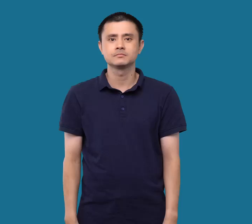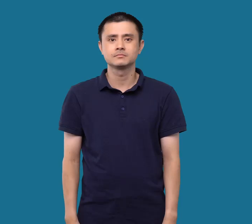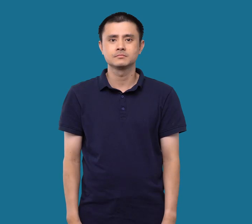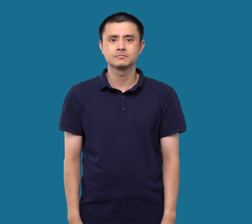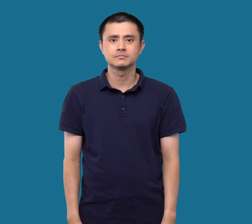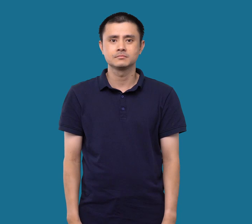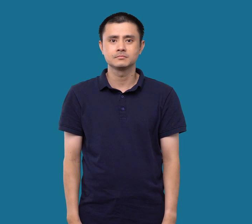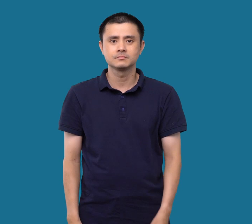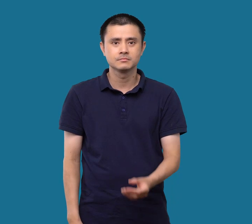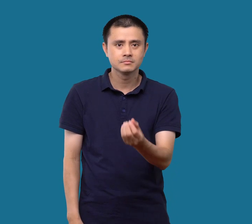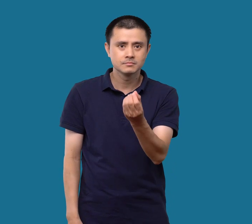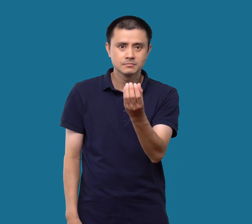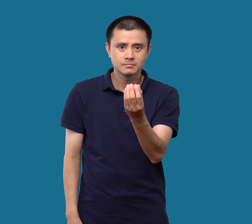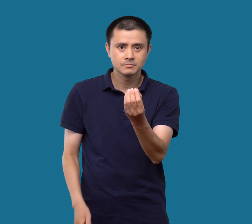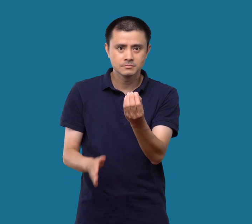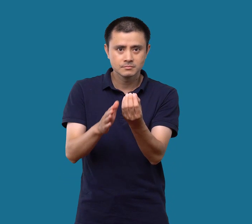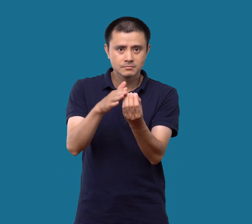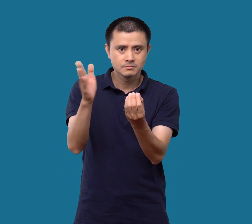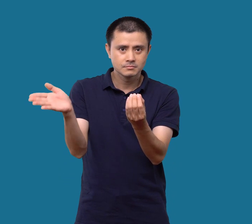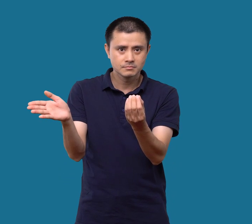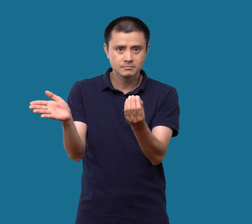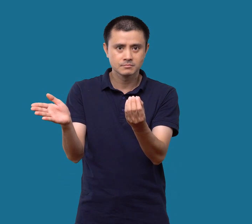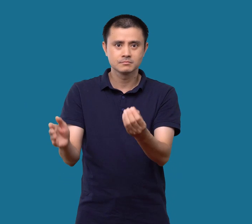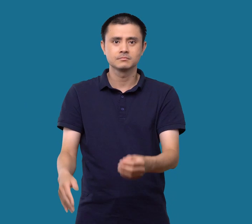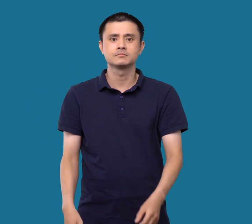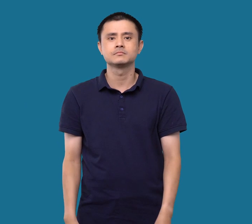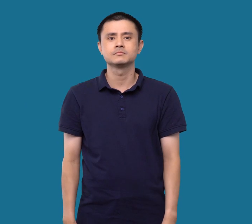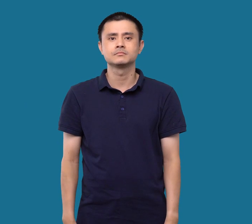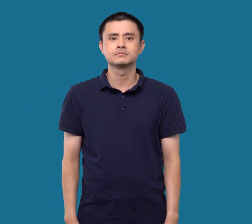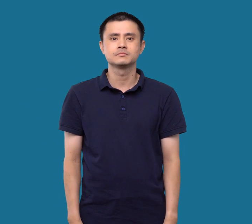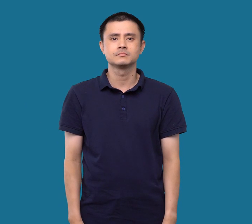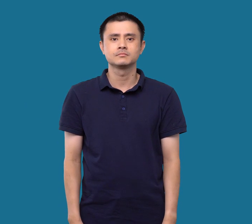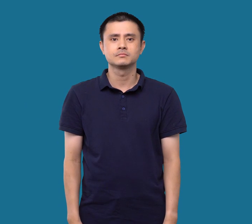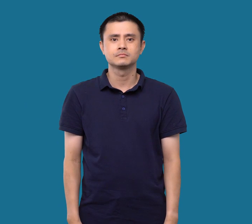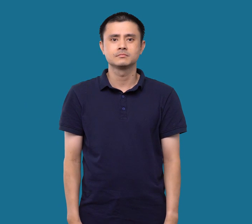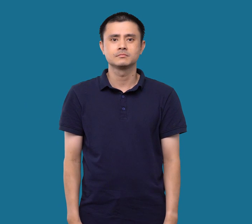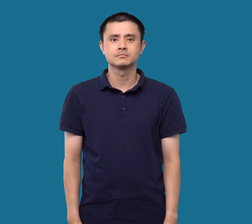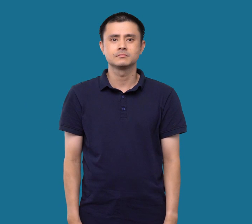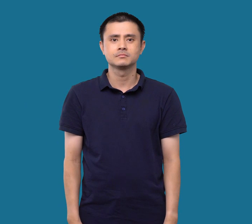số liền trước